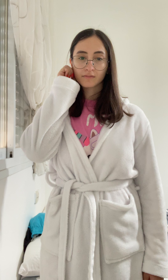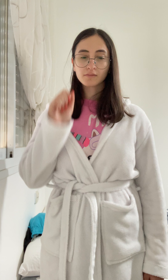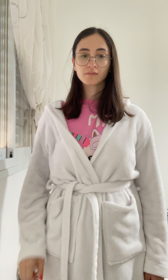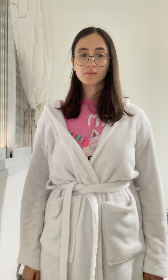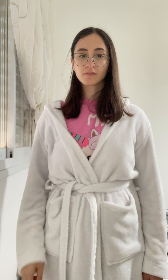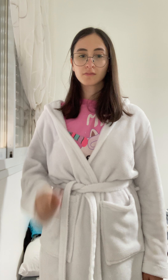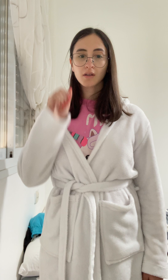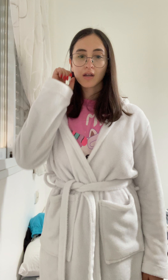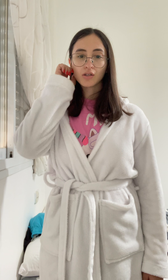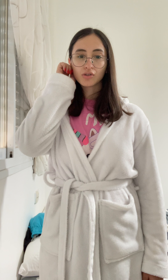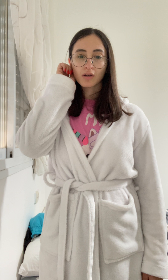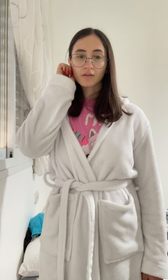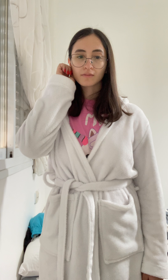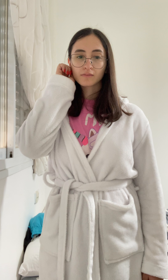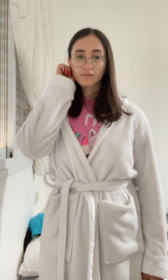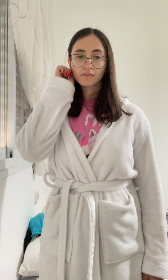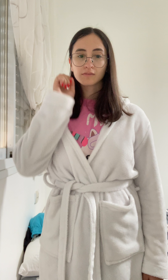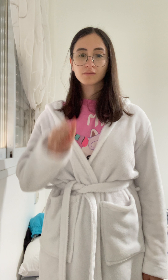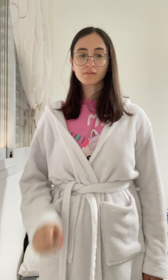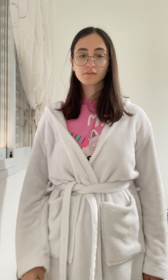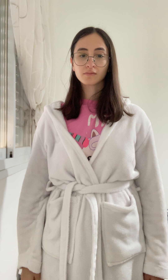אישה